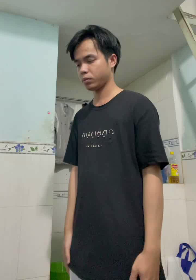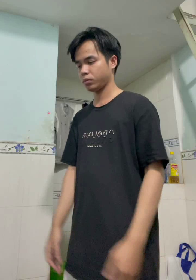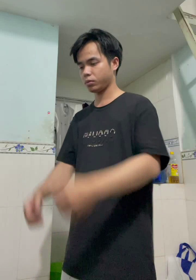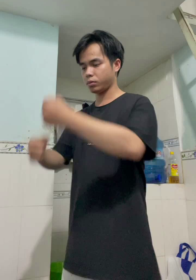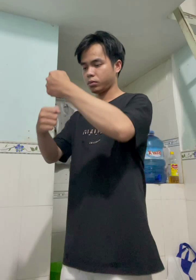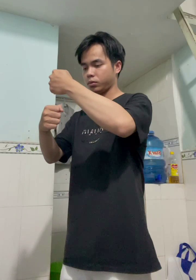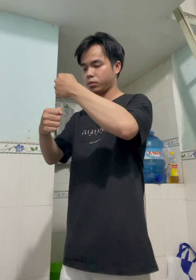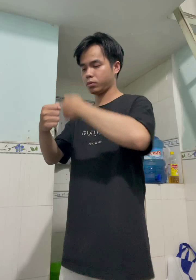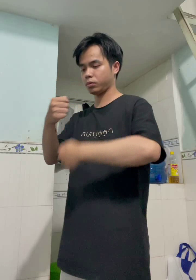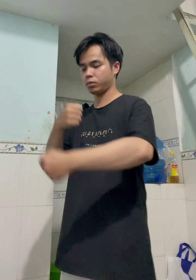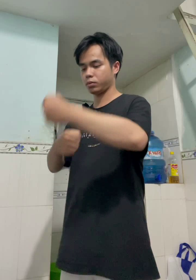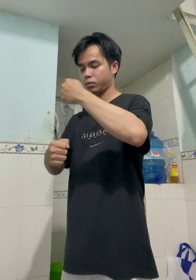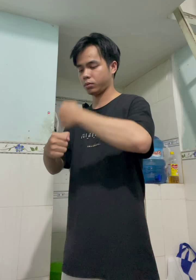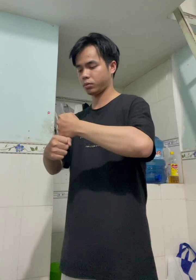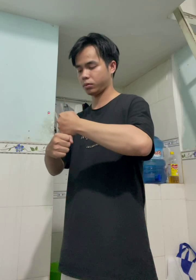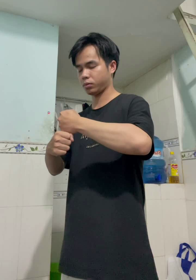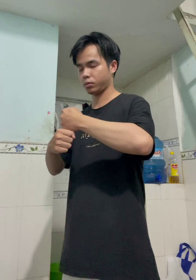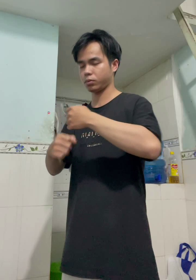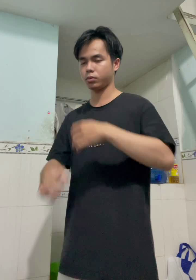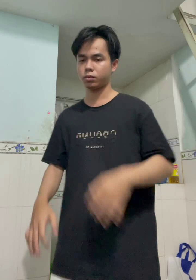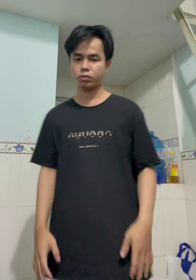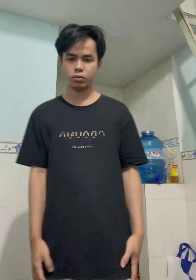nam